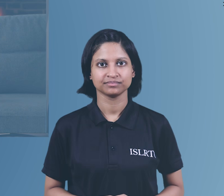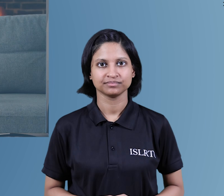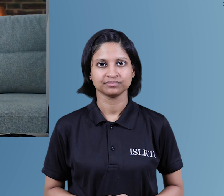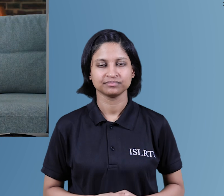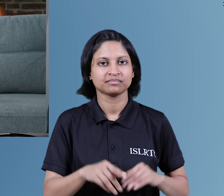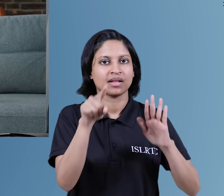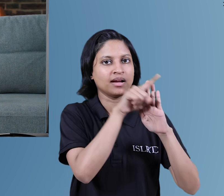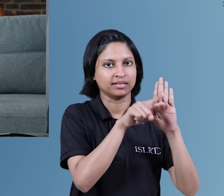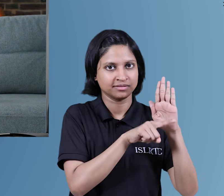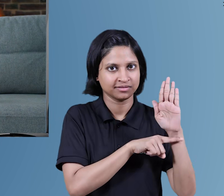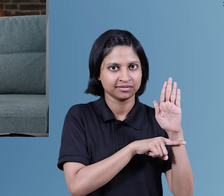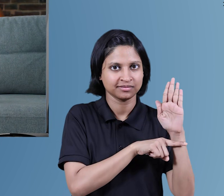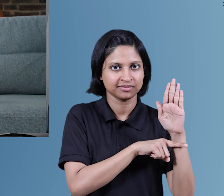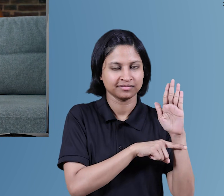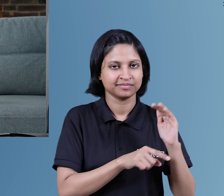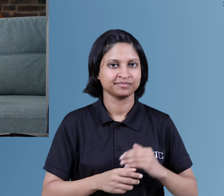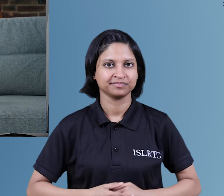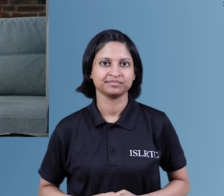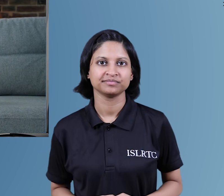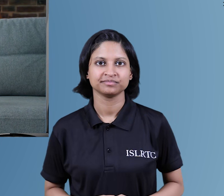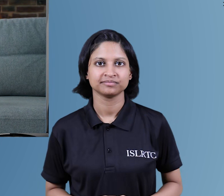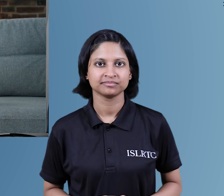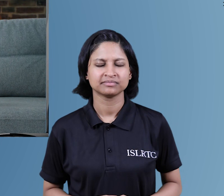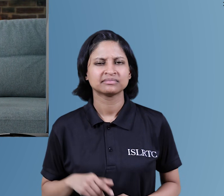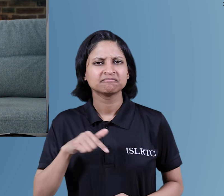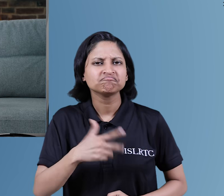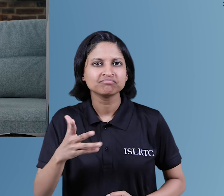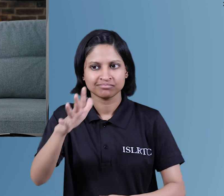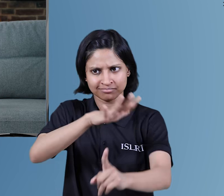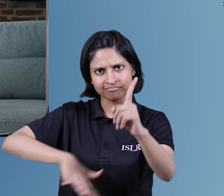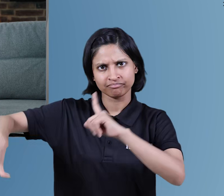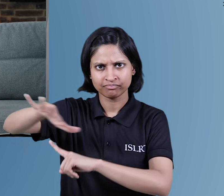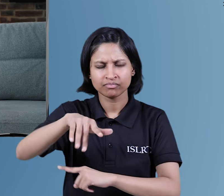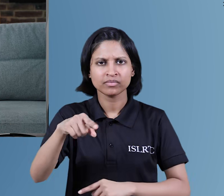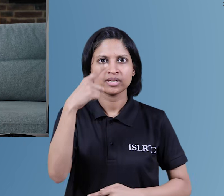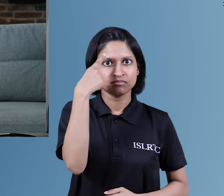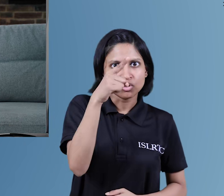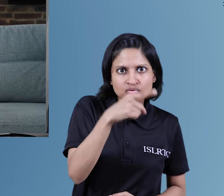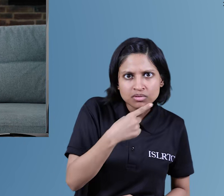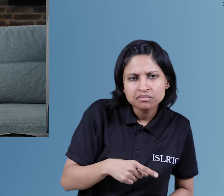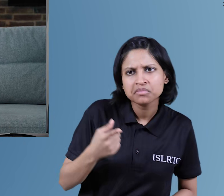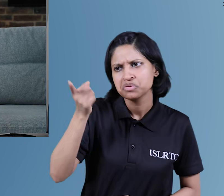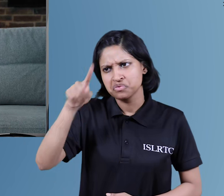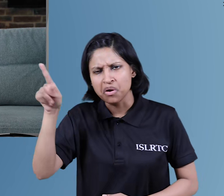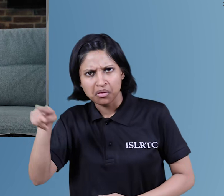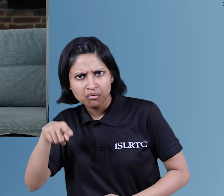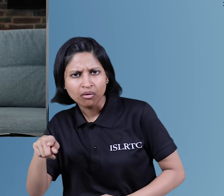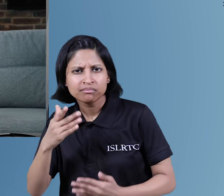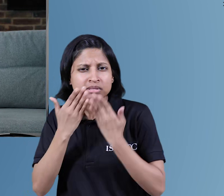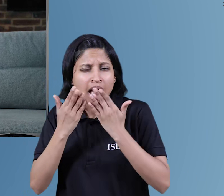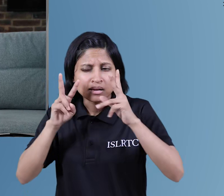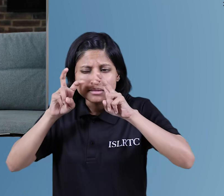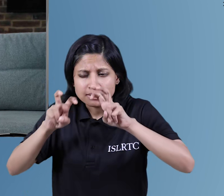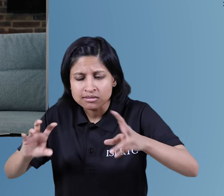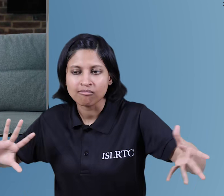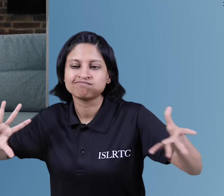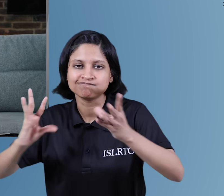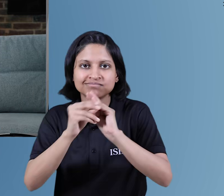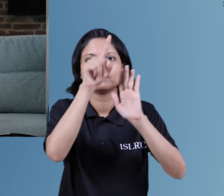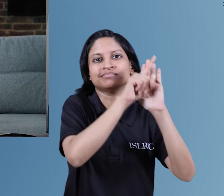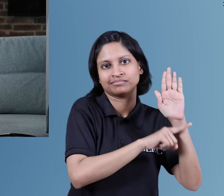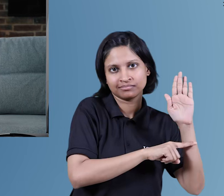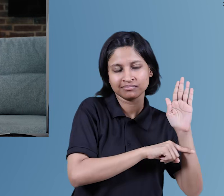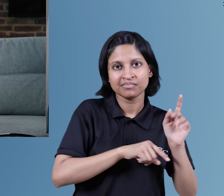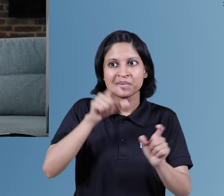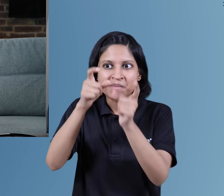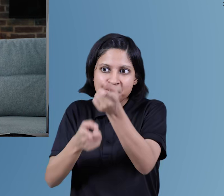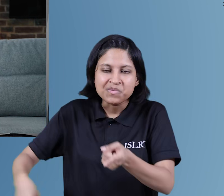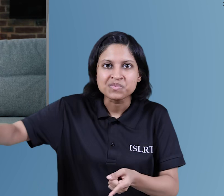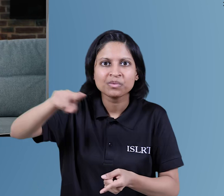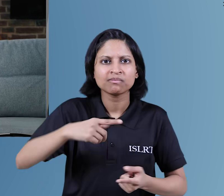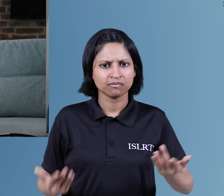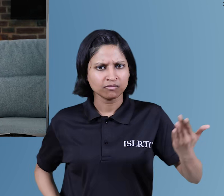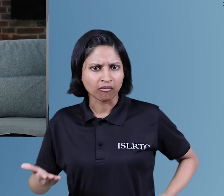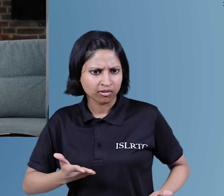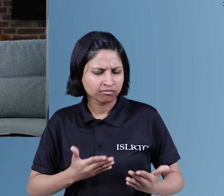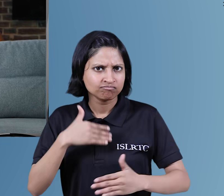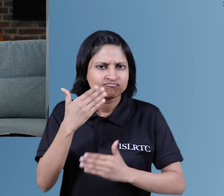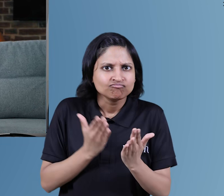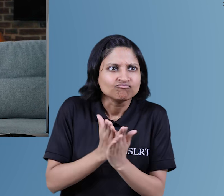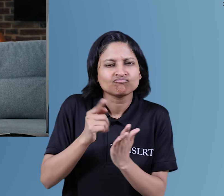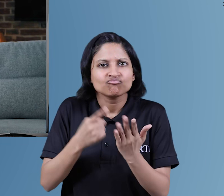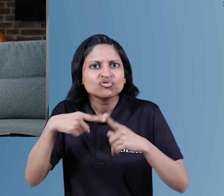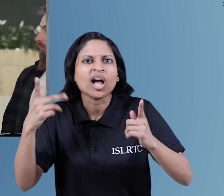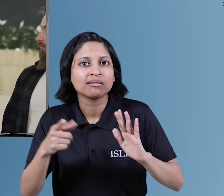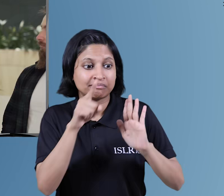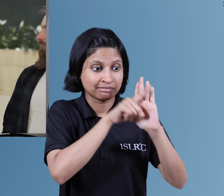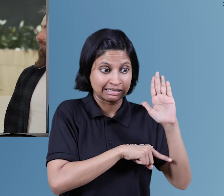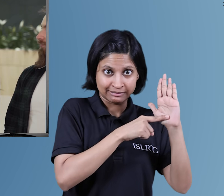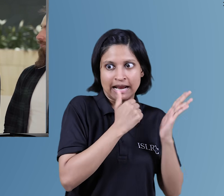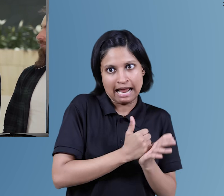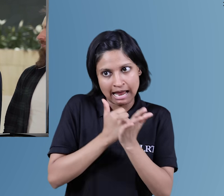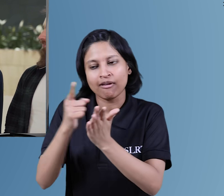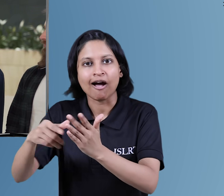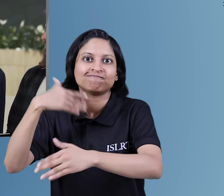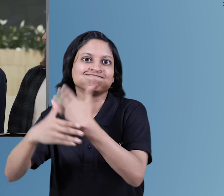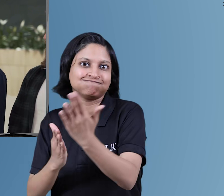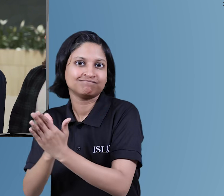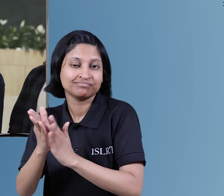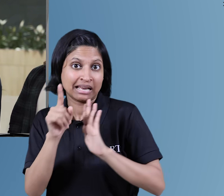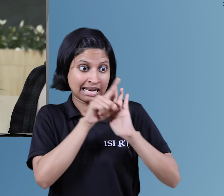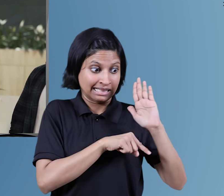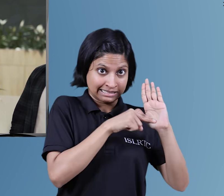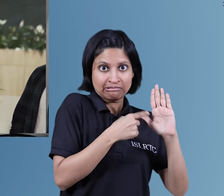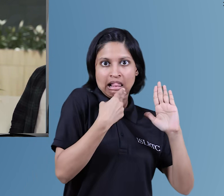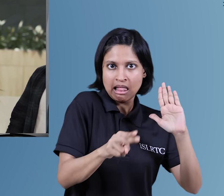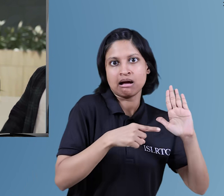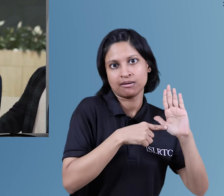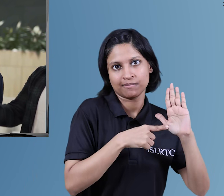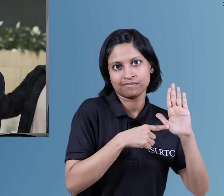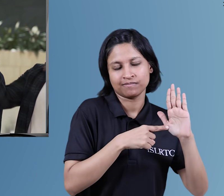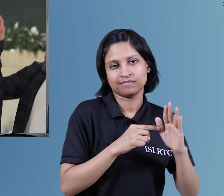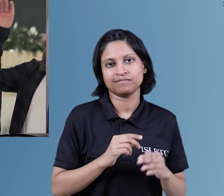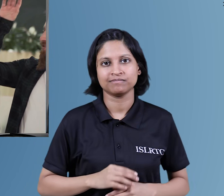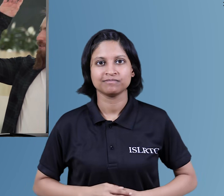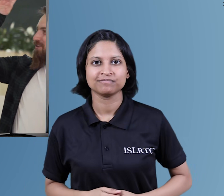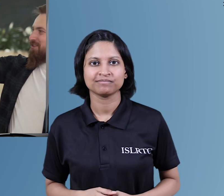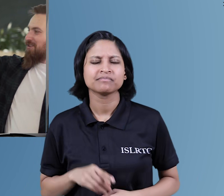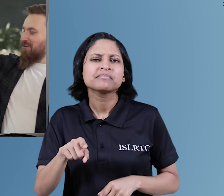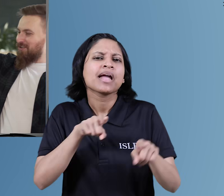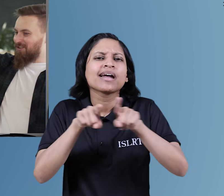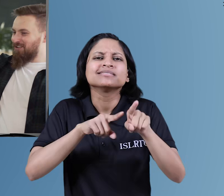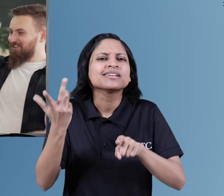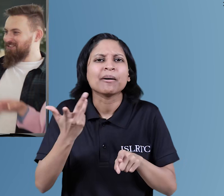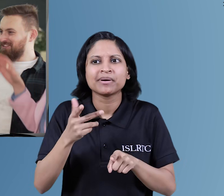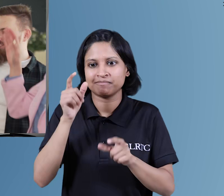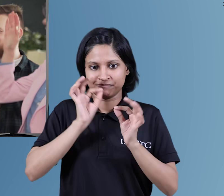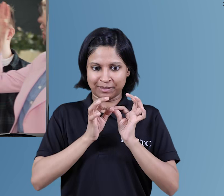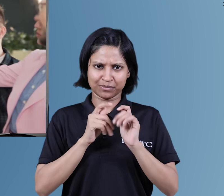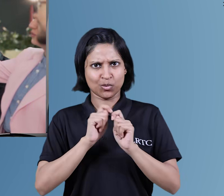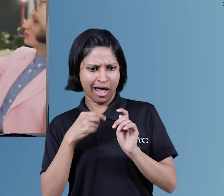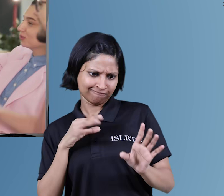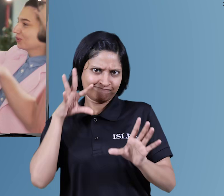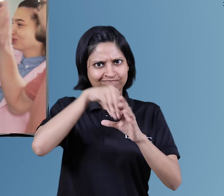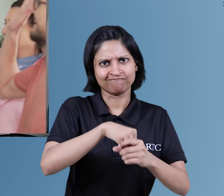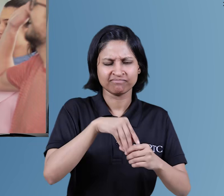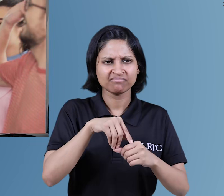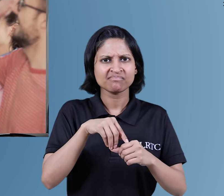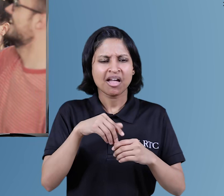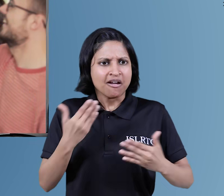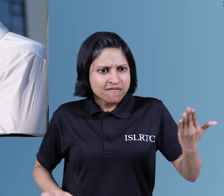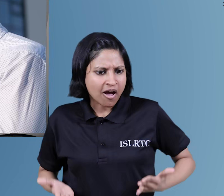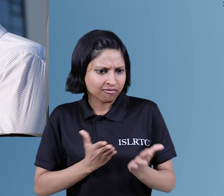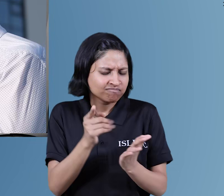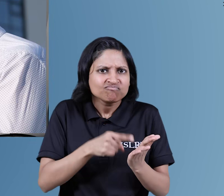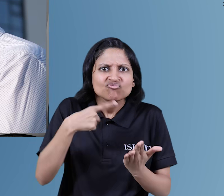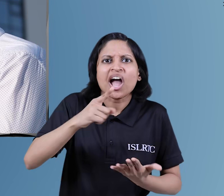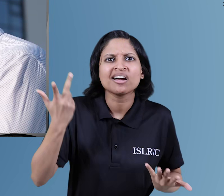Ethics Ethics is the study of what is right and wrong and helps determine how people should behave. For example, interpreter ethics include keeping what is said